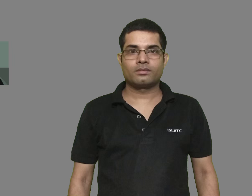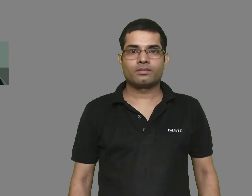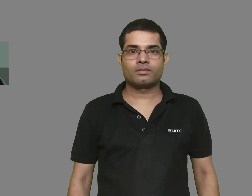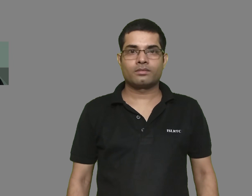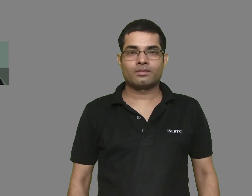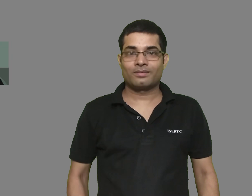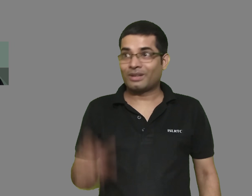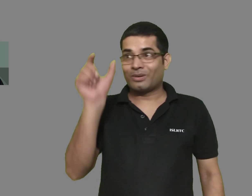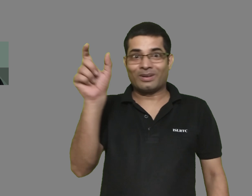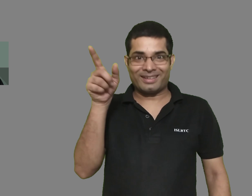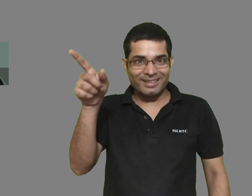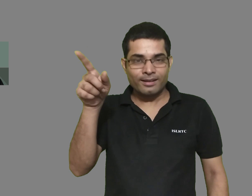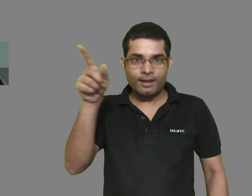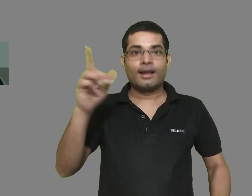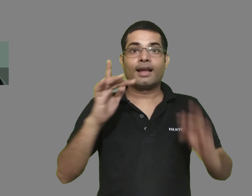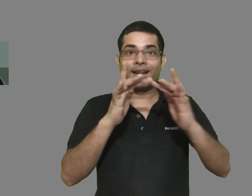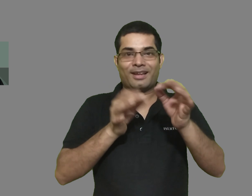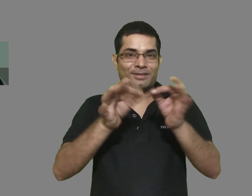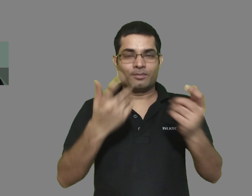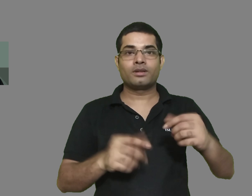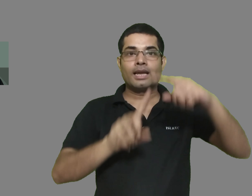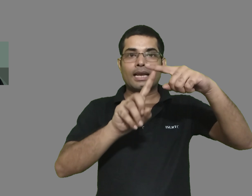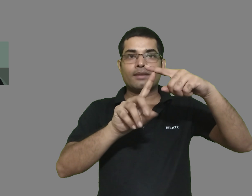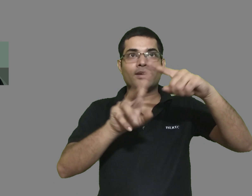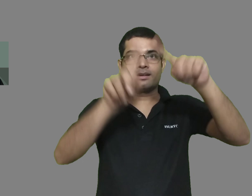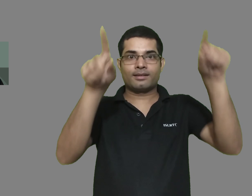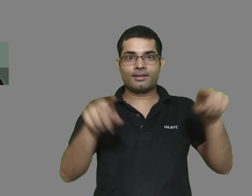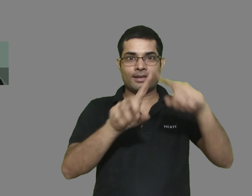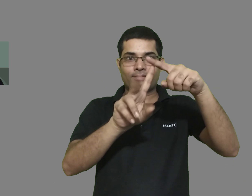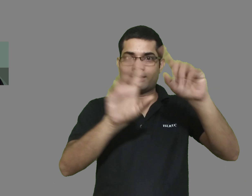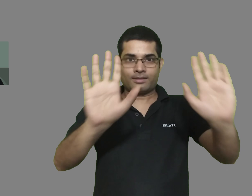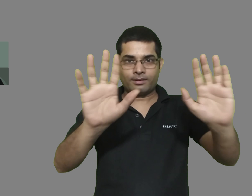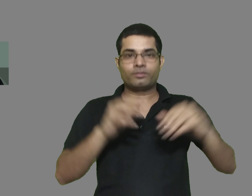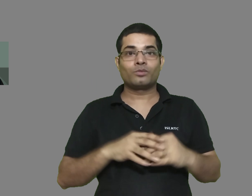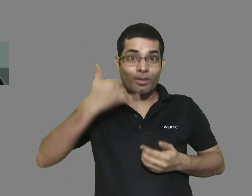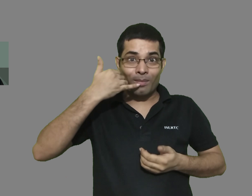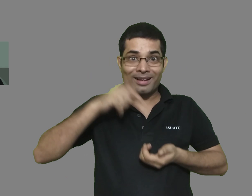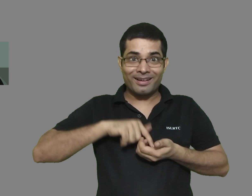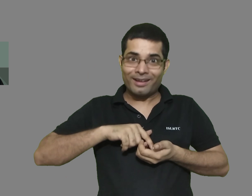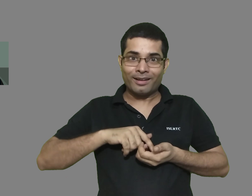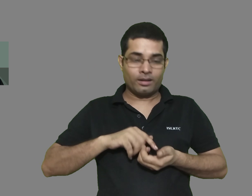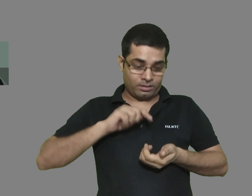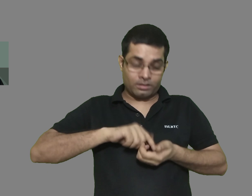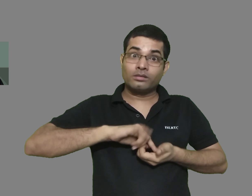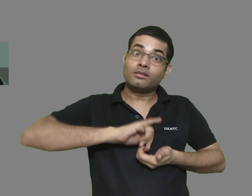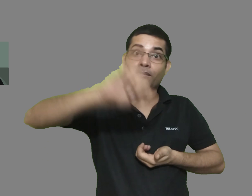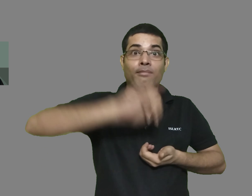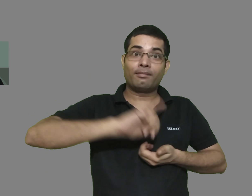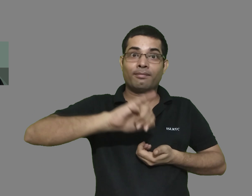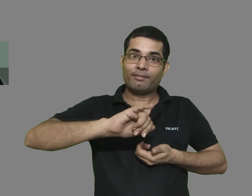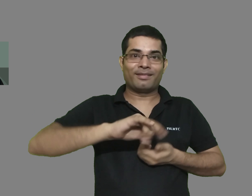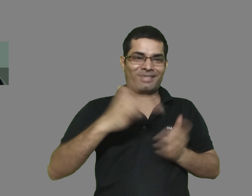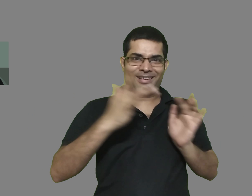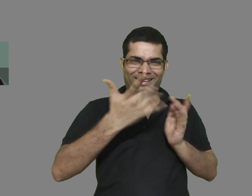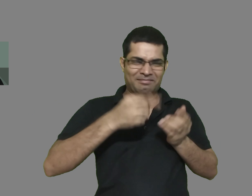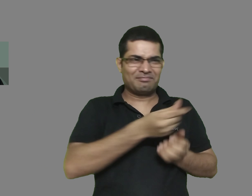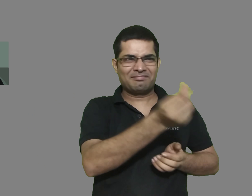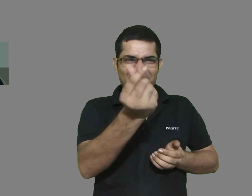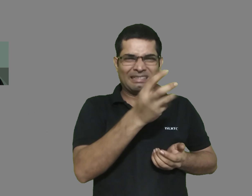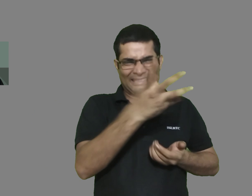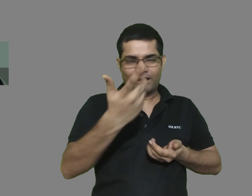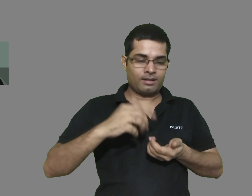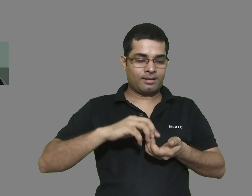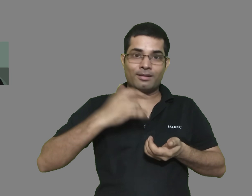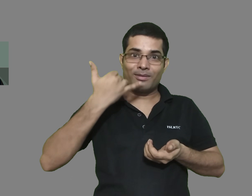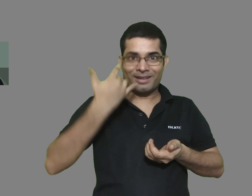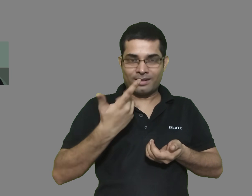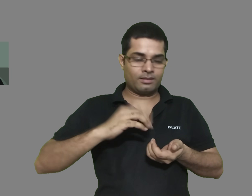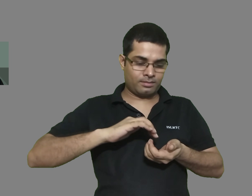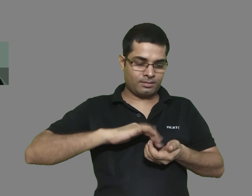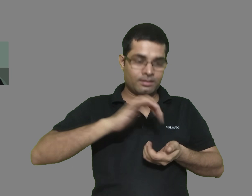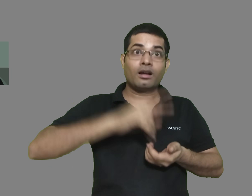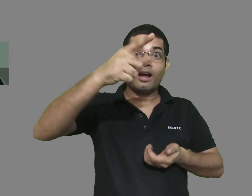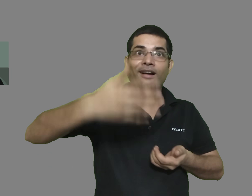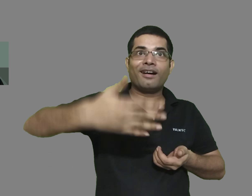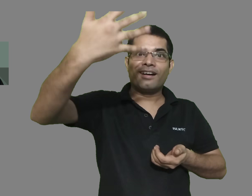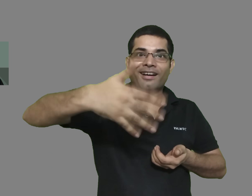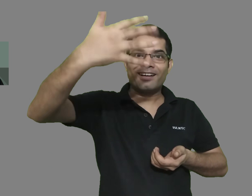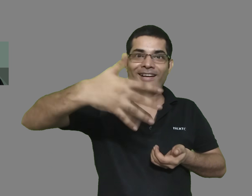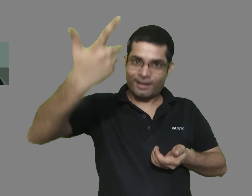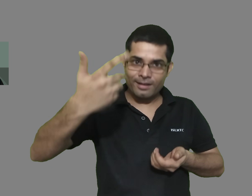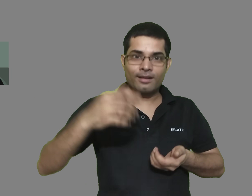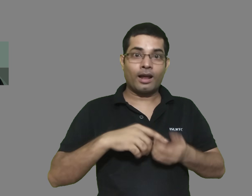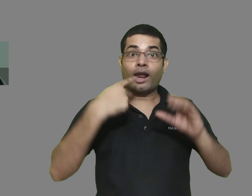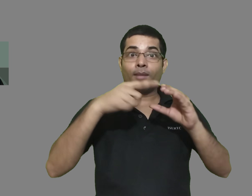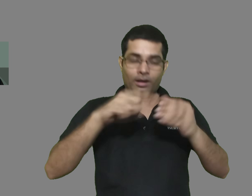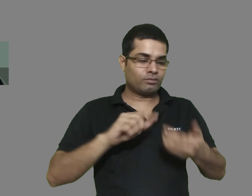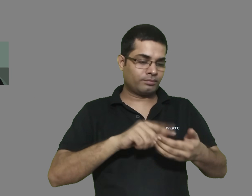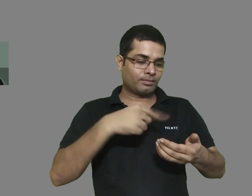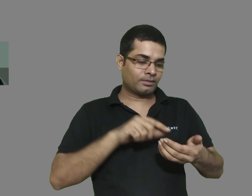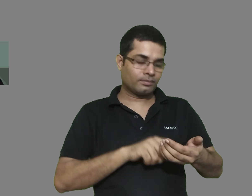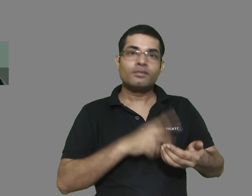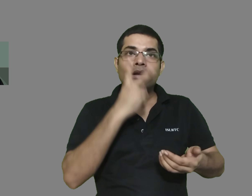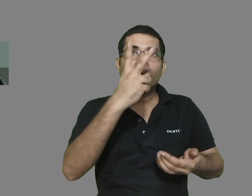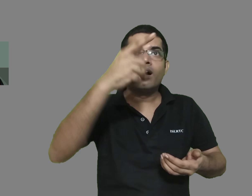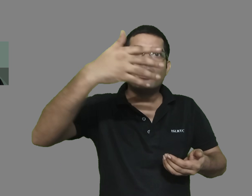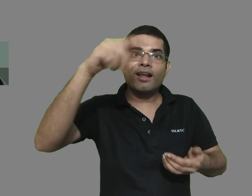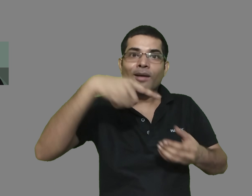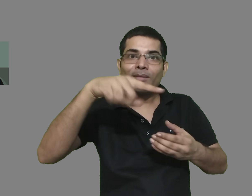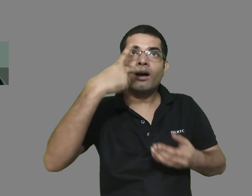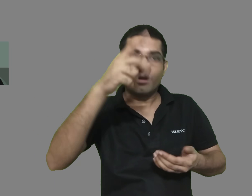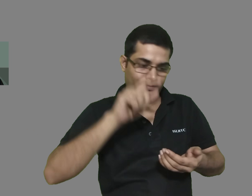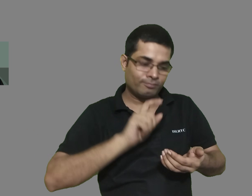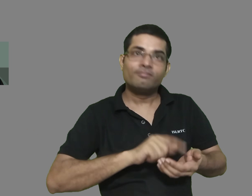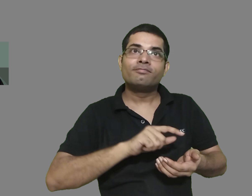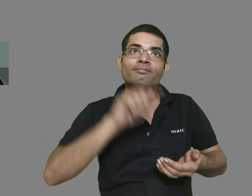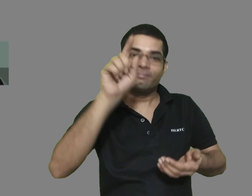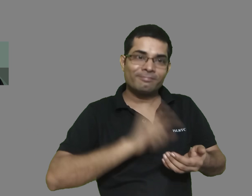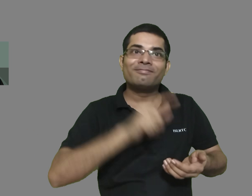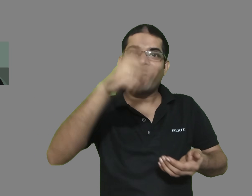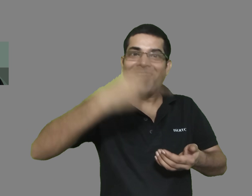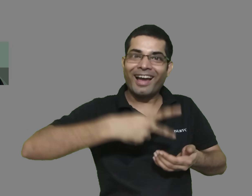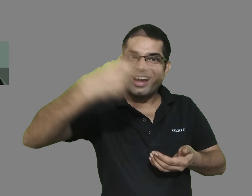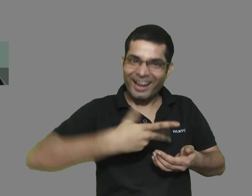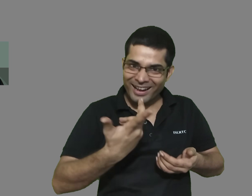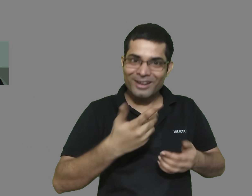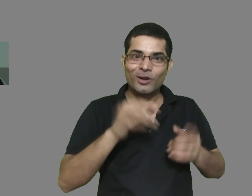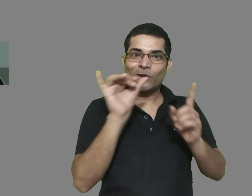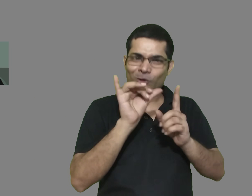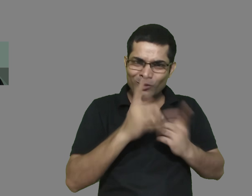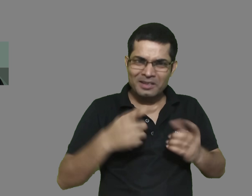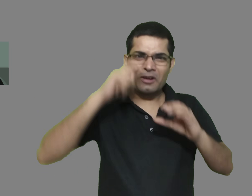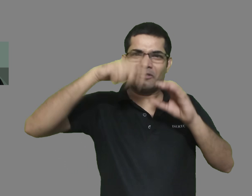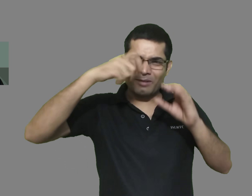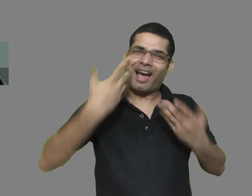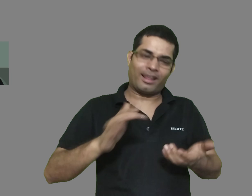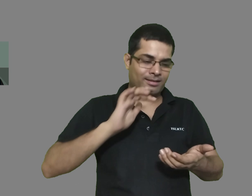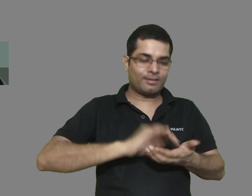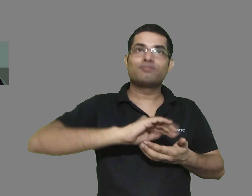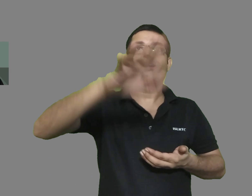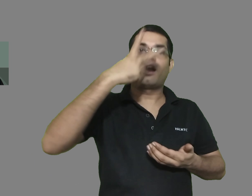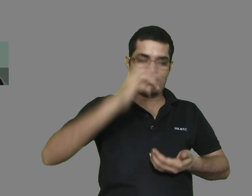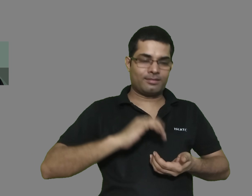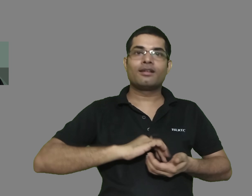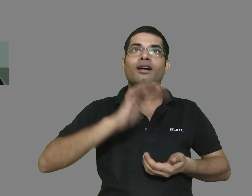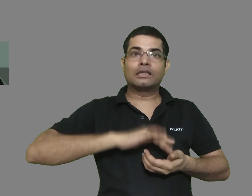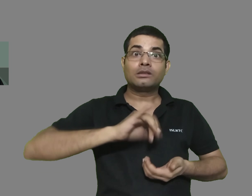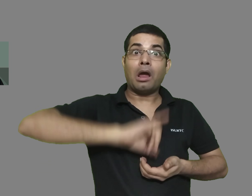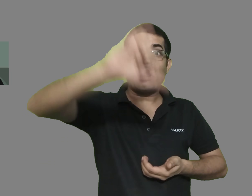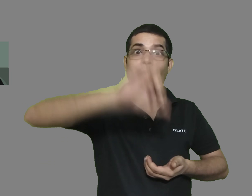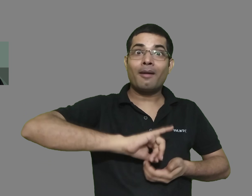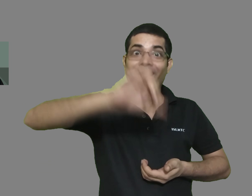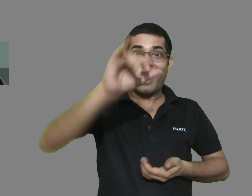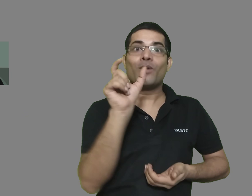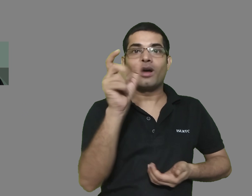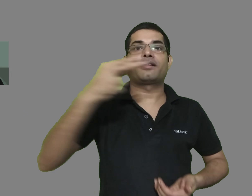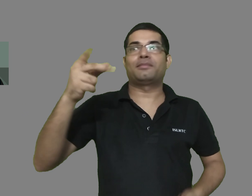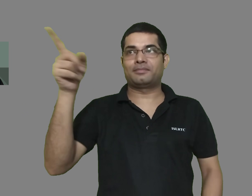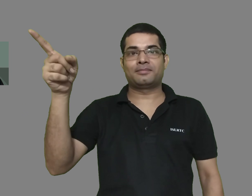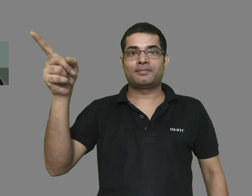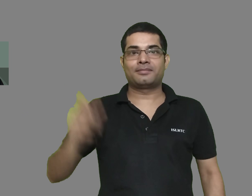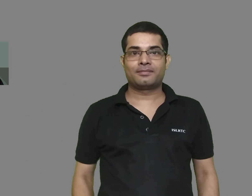Mirror